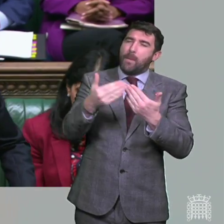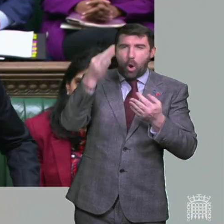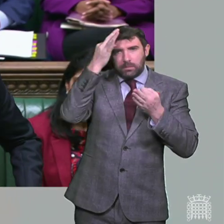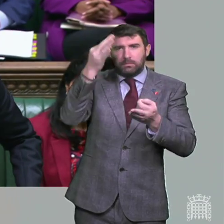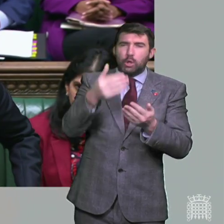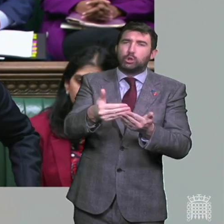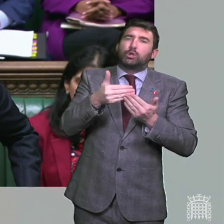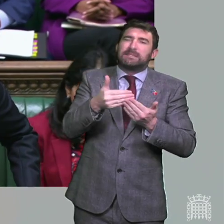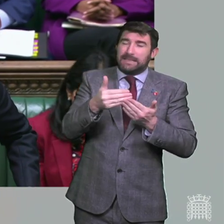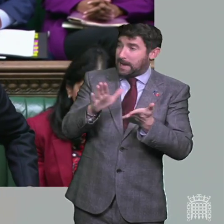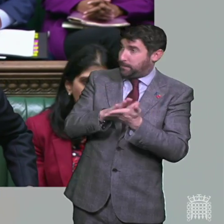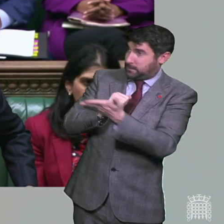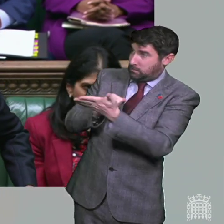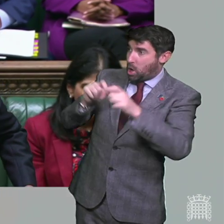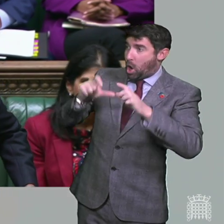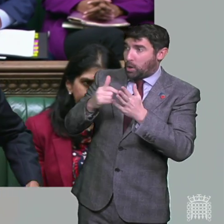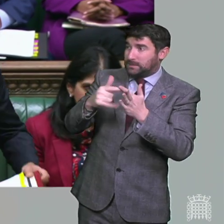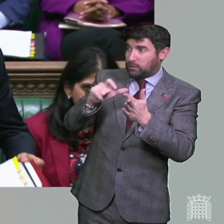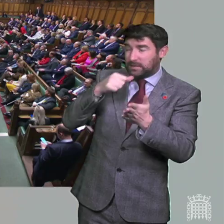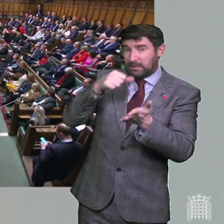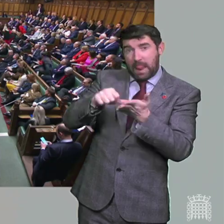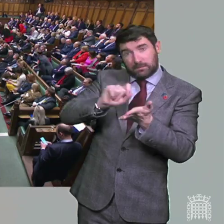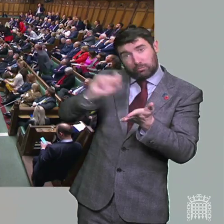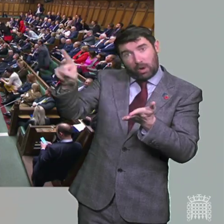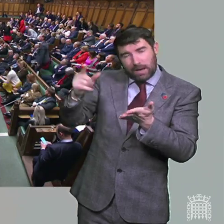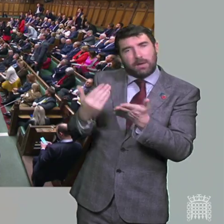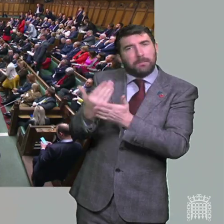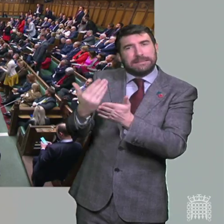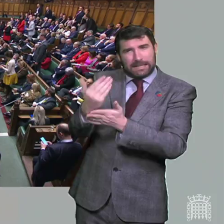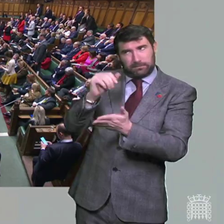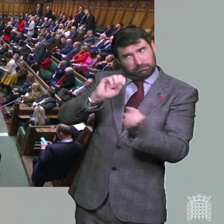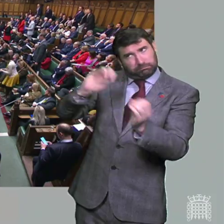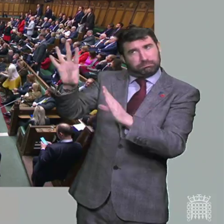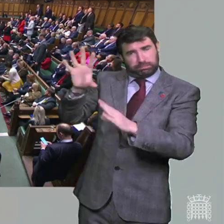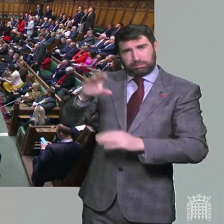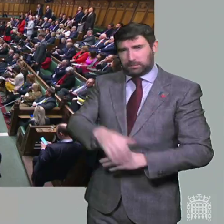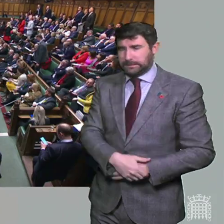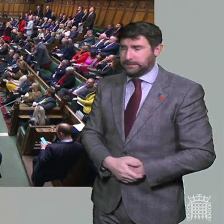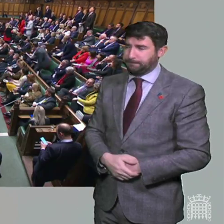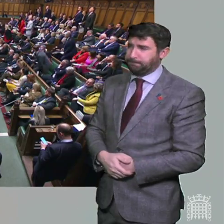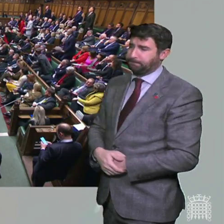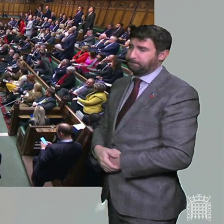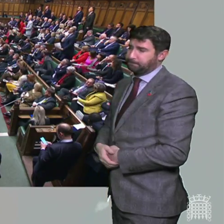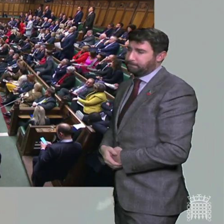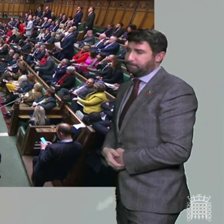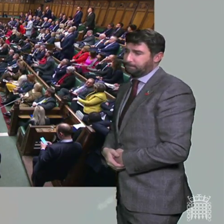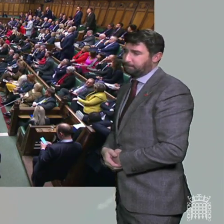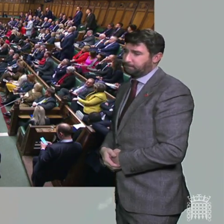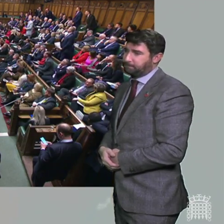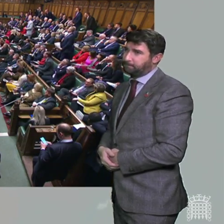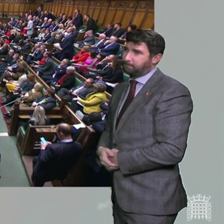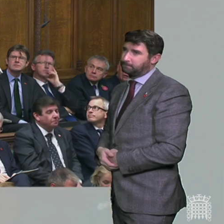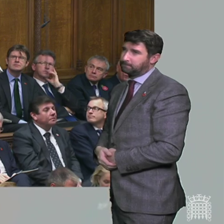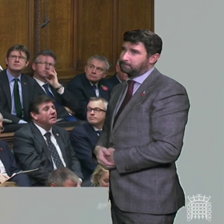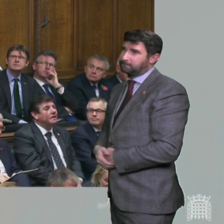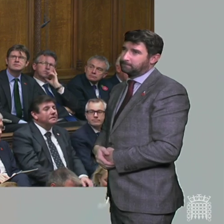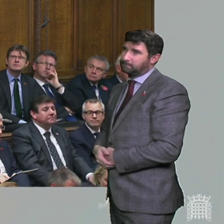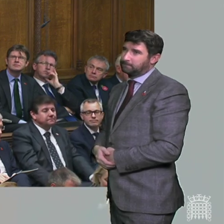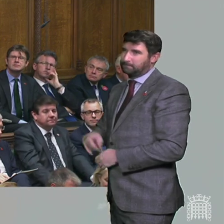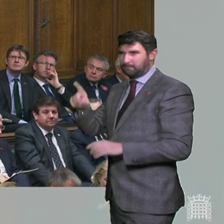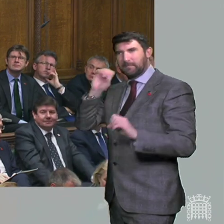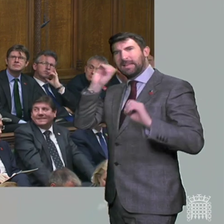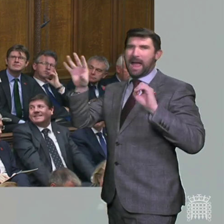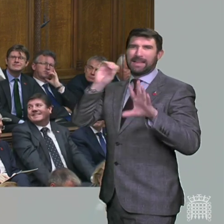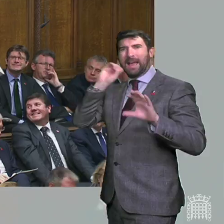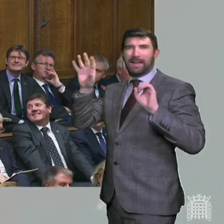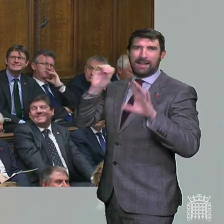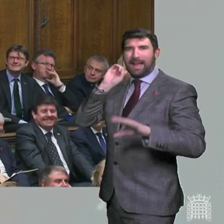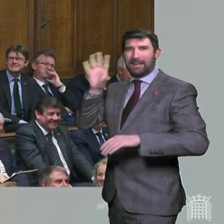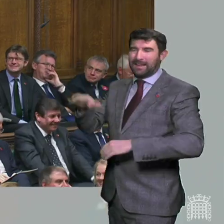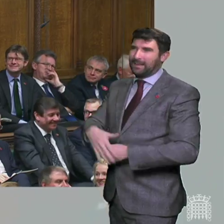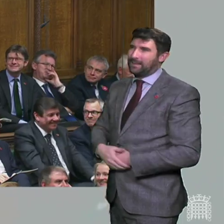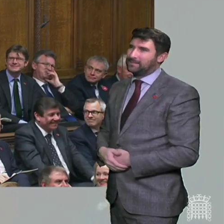I will be happy to have the Home Secretary write to him with an update on that process.